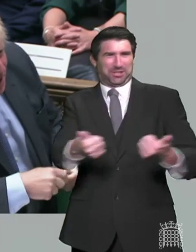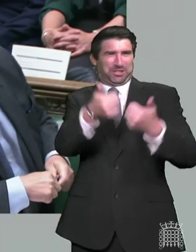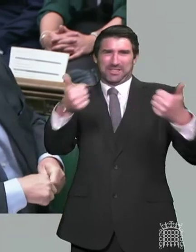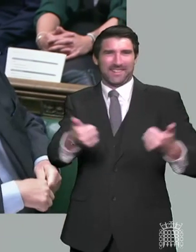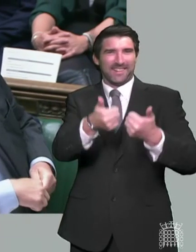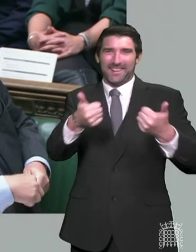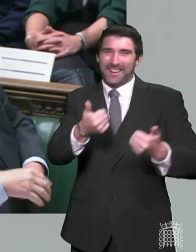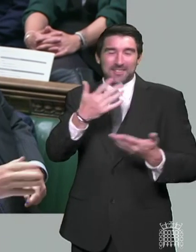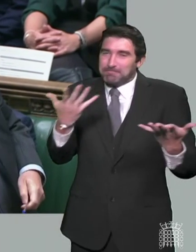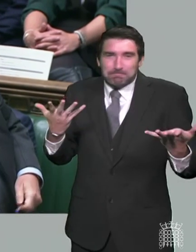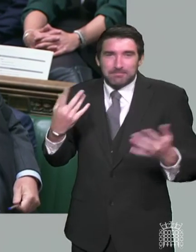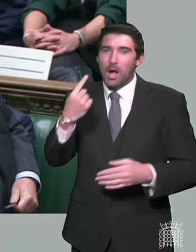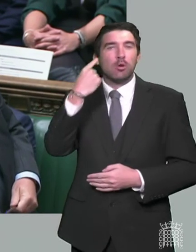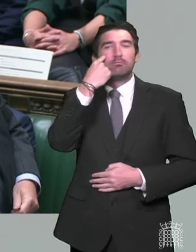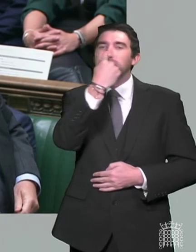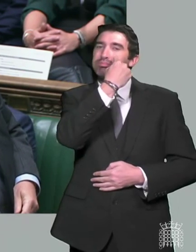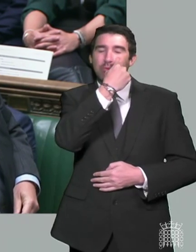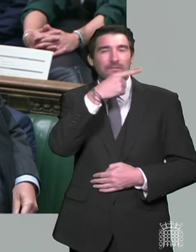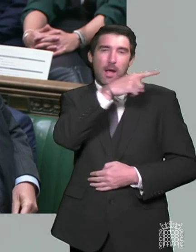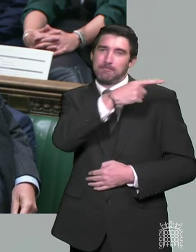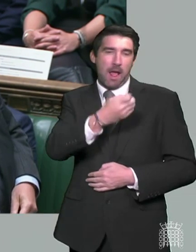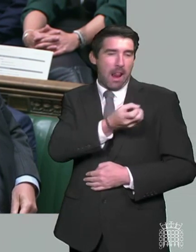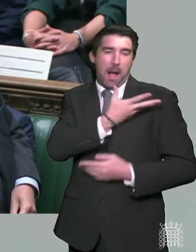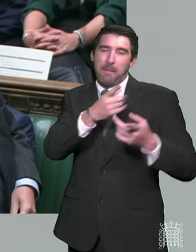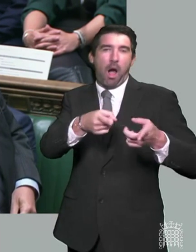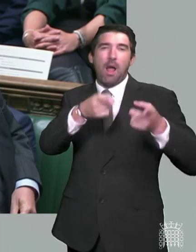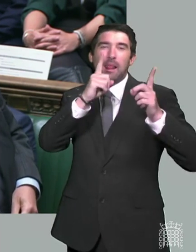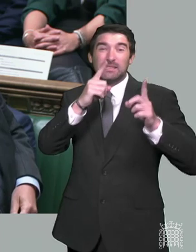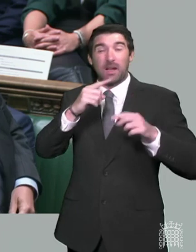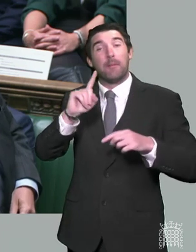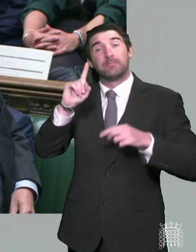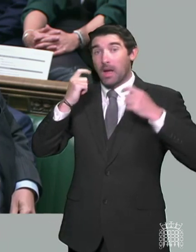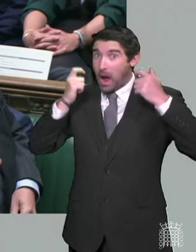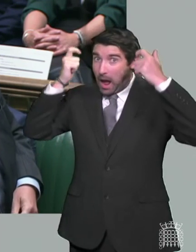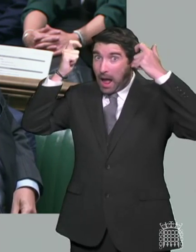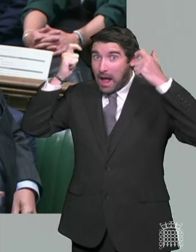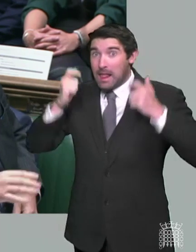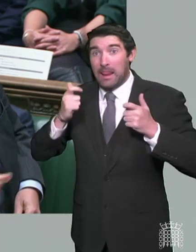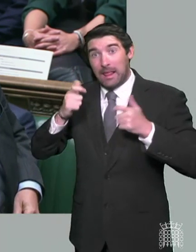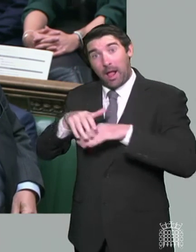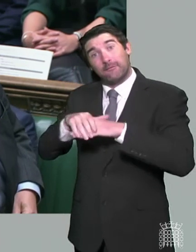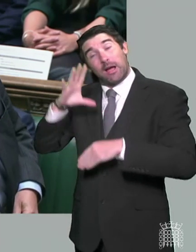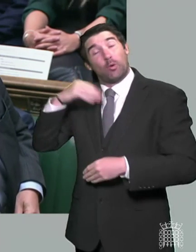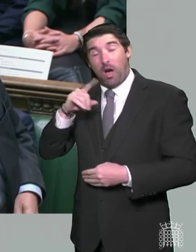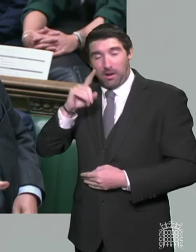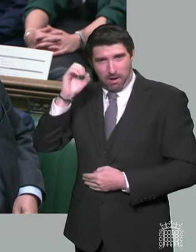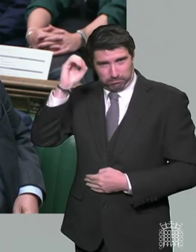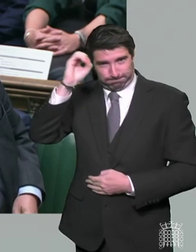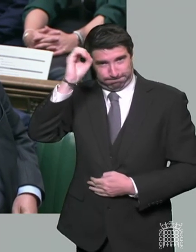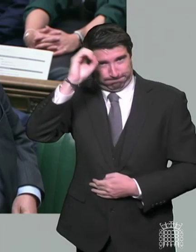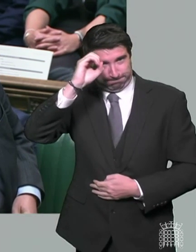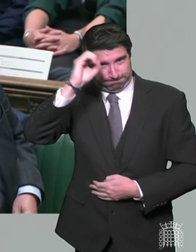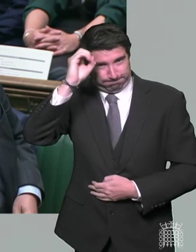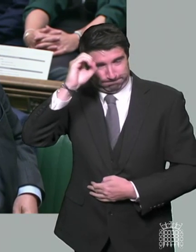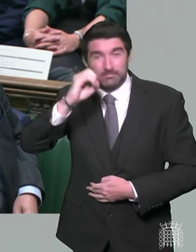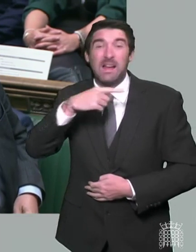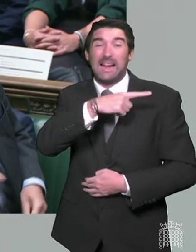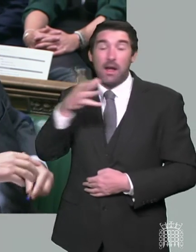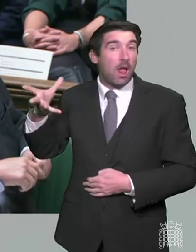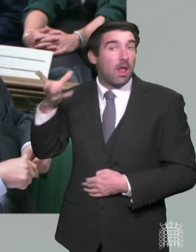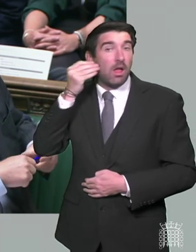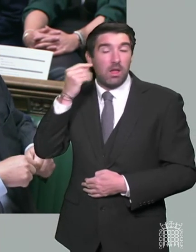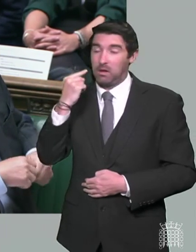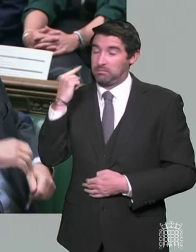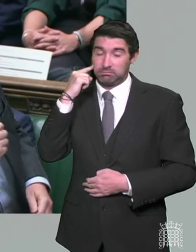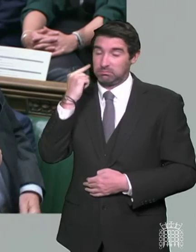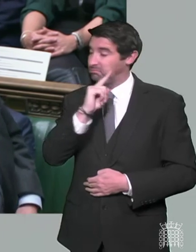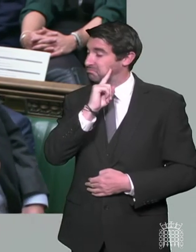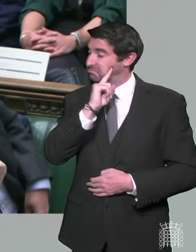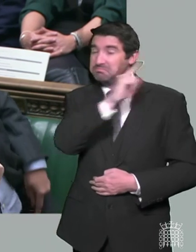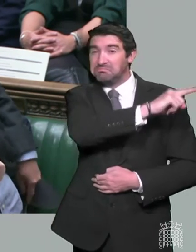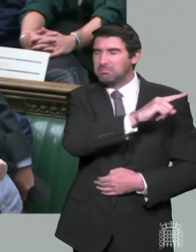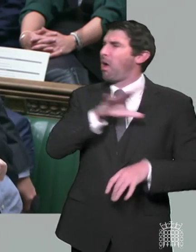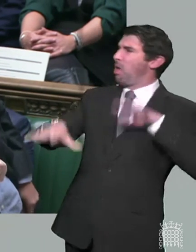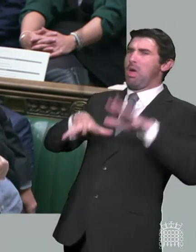Once again, the right honourable Gentleman is guilty of what m’legal friends call “ignoratio elenchi”: he has failed to listen to what I have actually said.